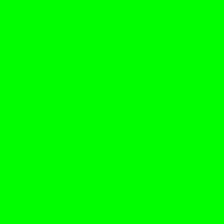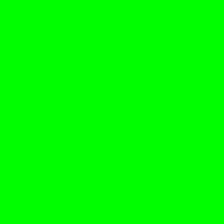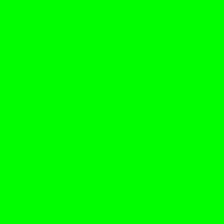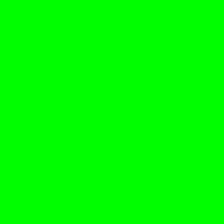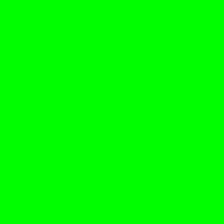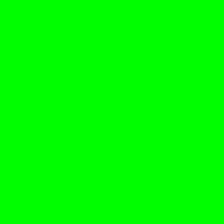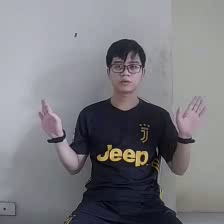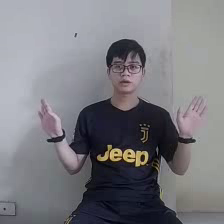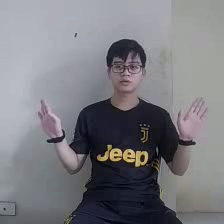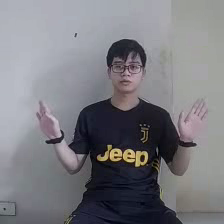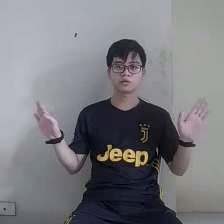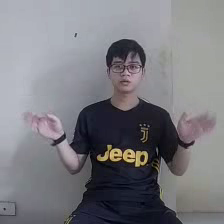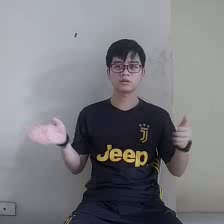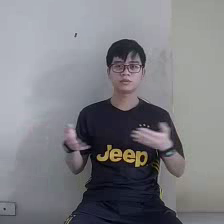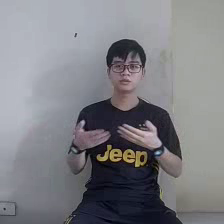Bế mạc